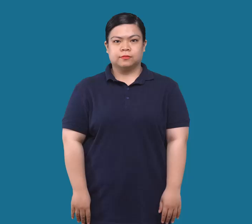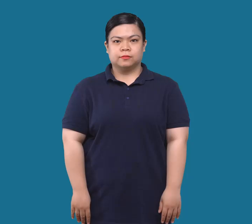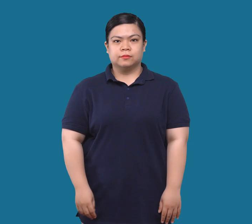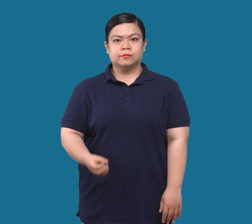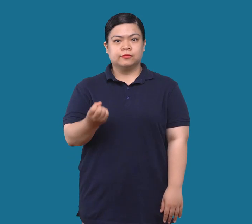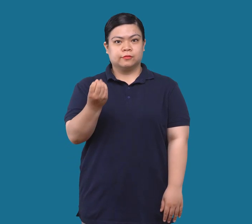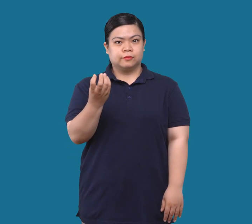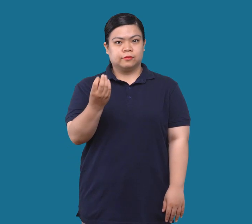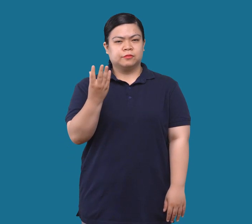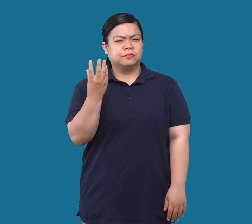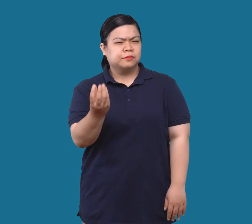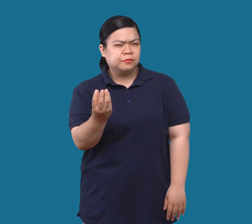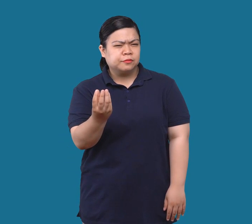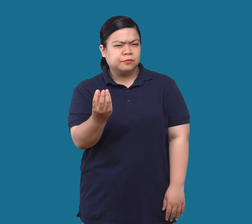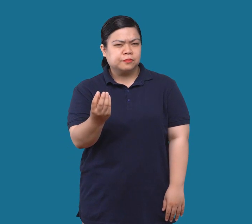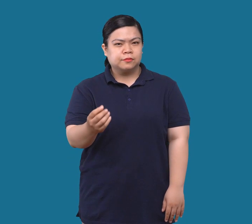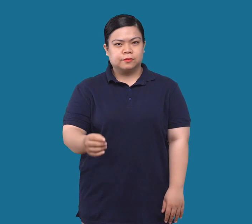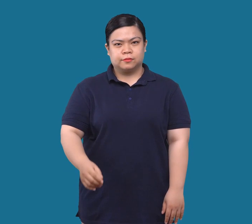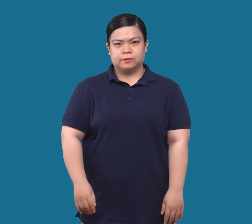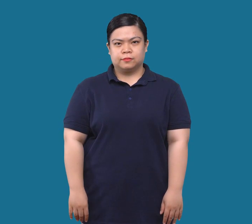số bé